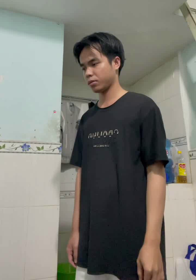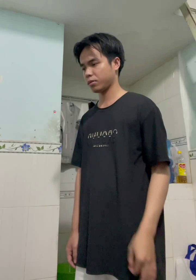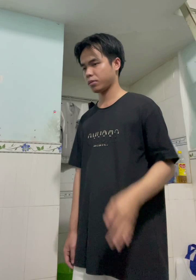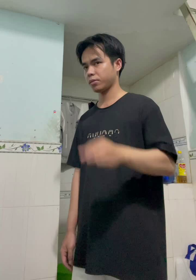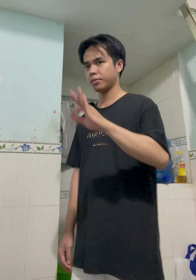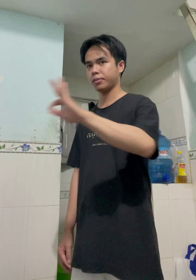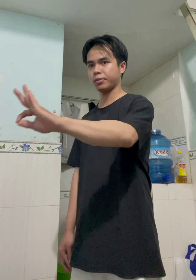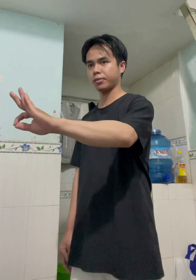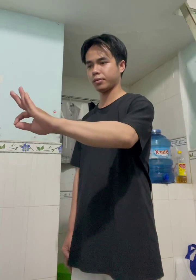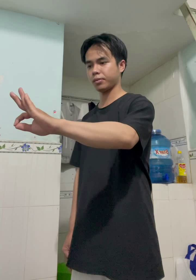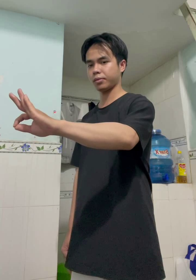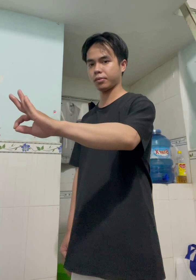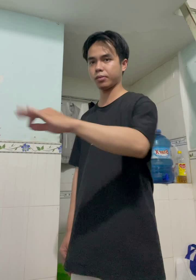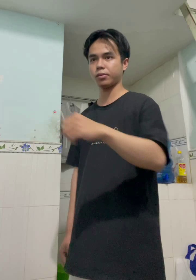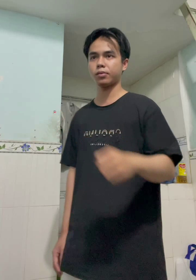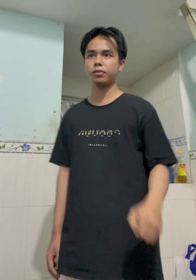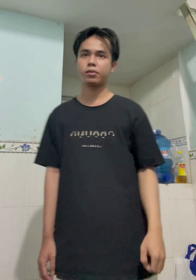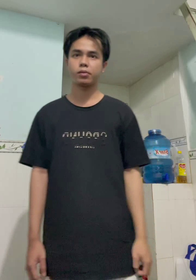t